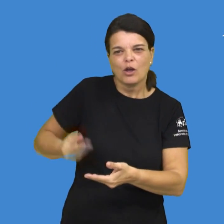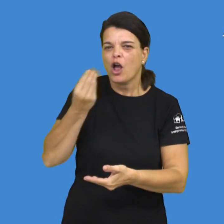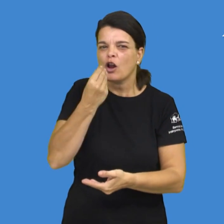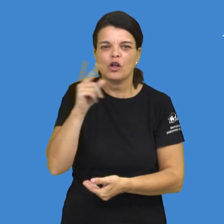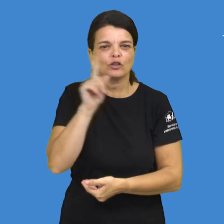comer